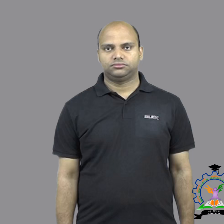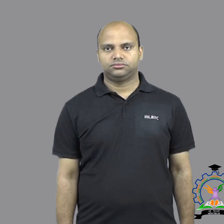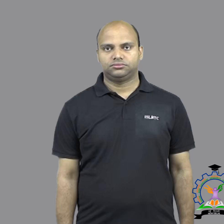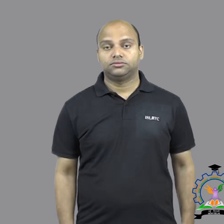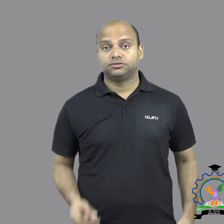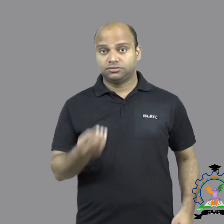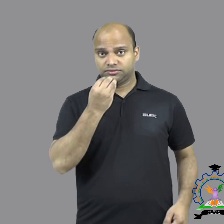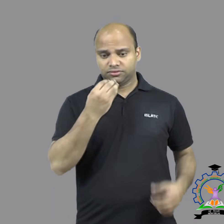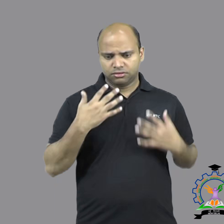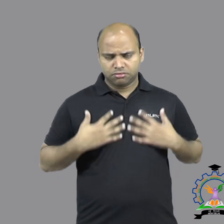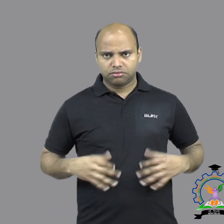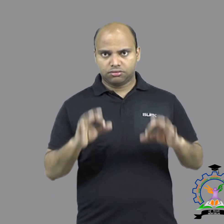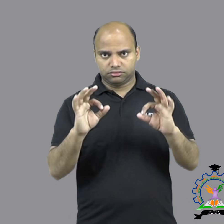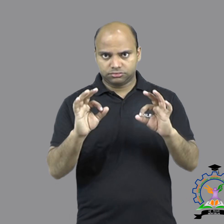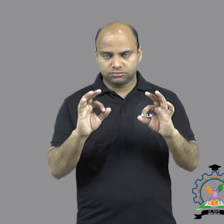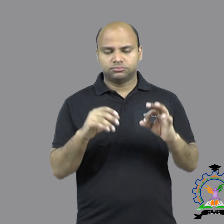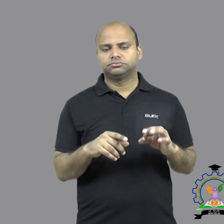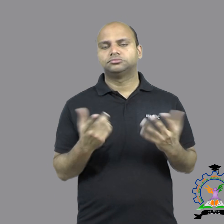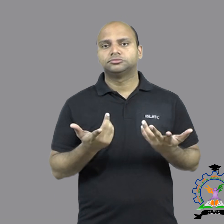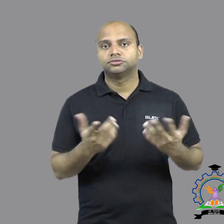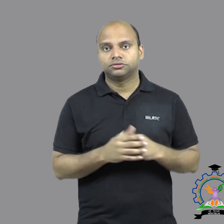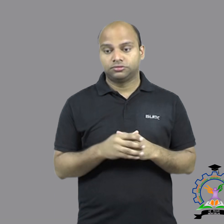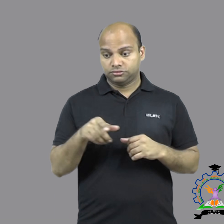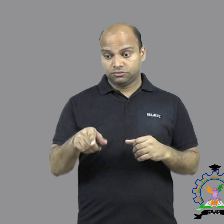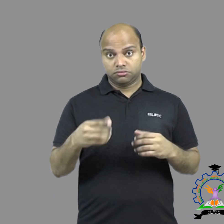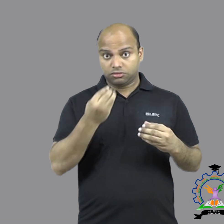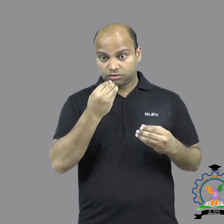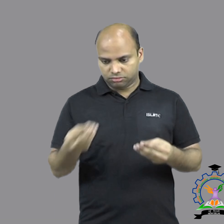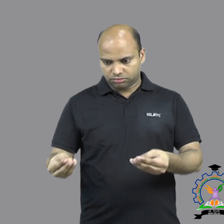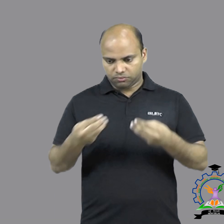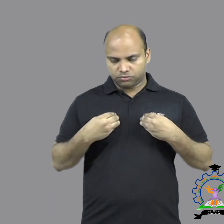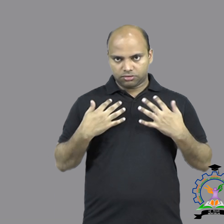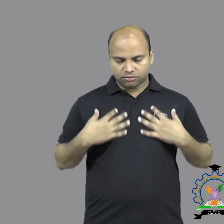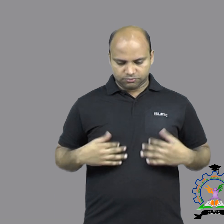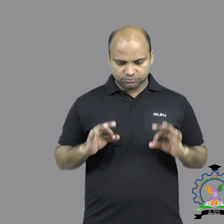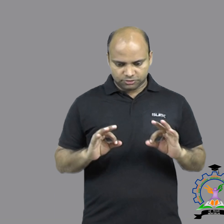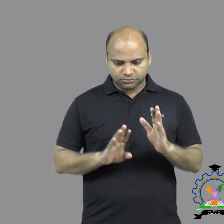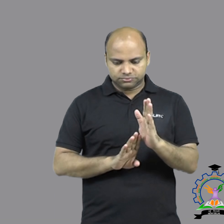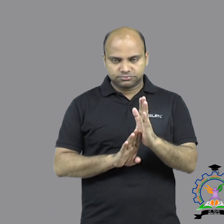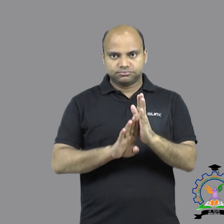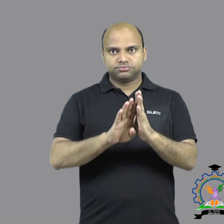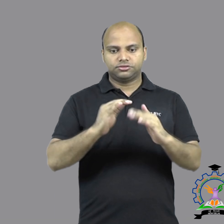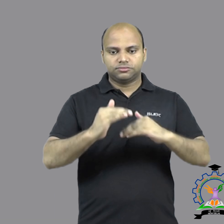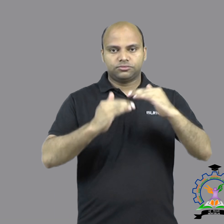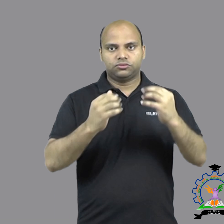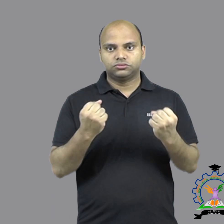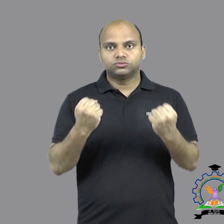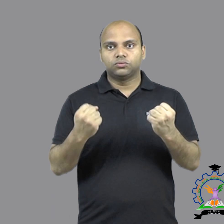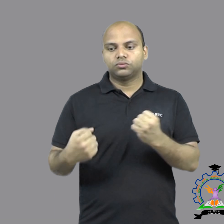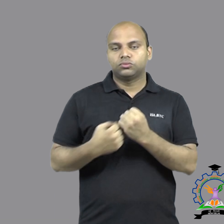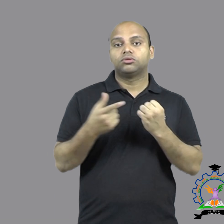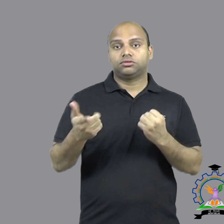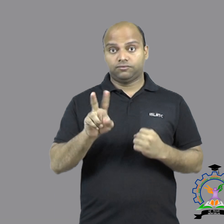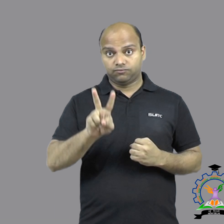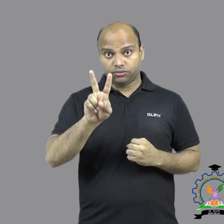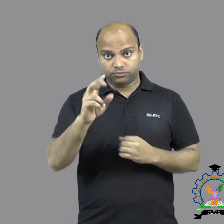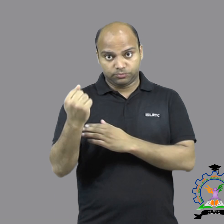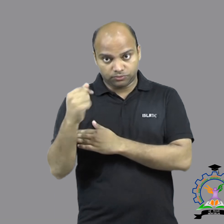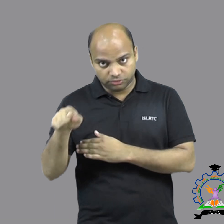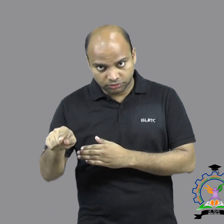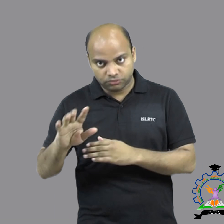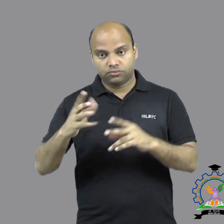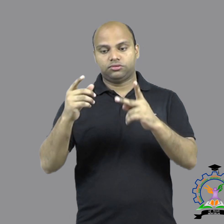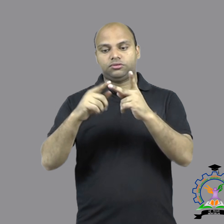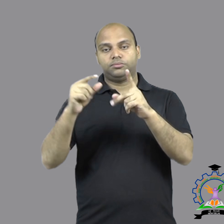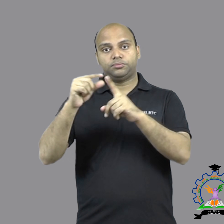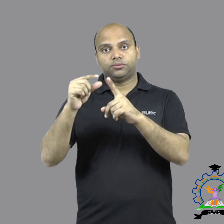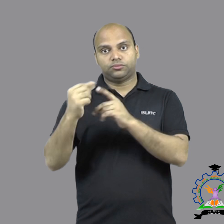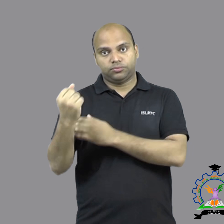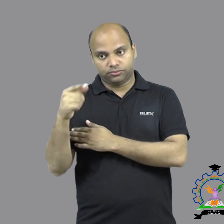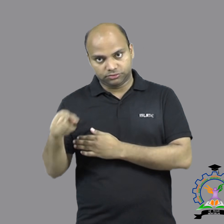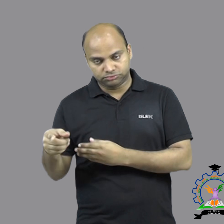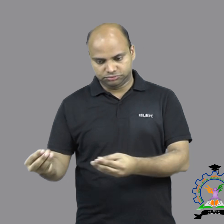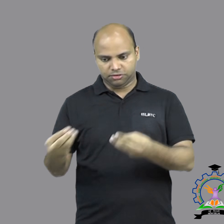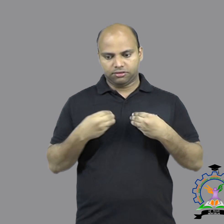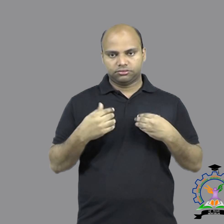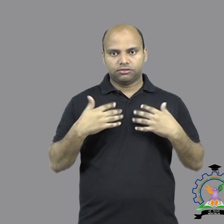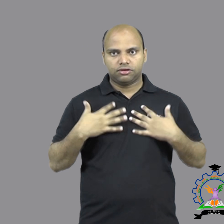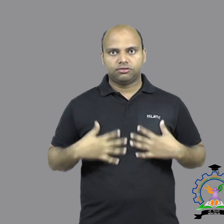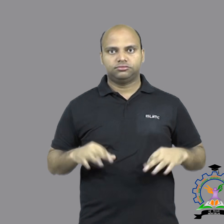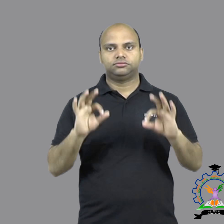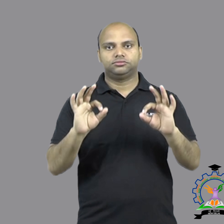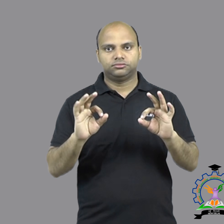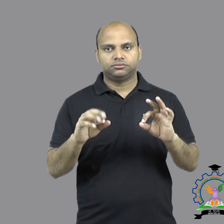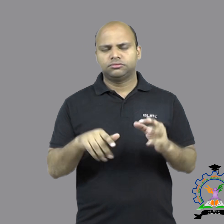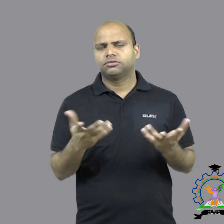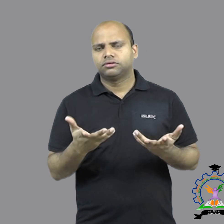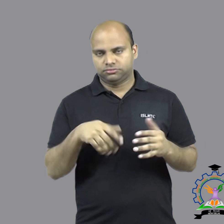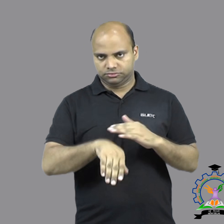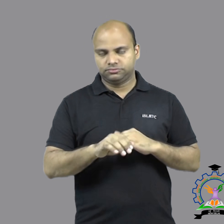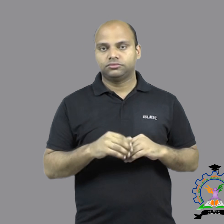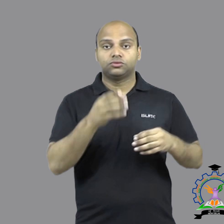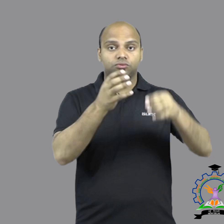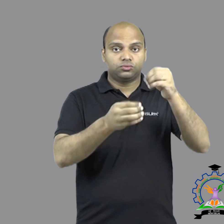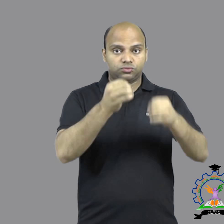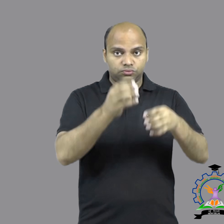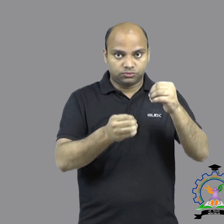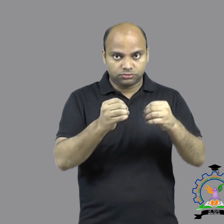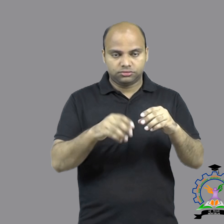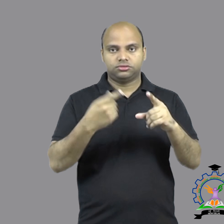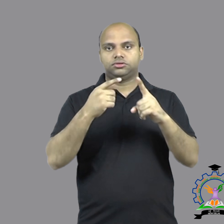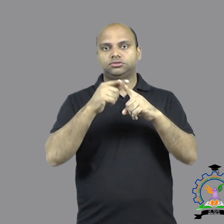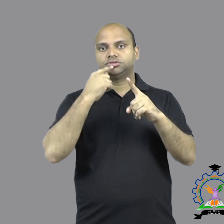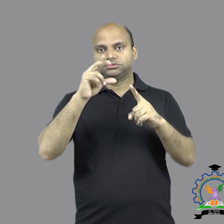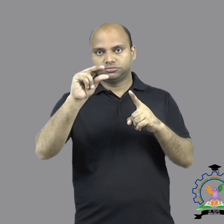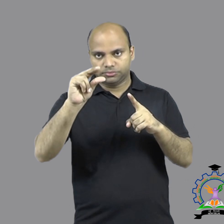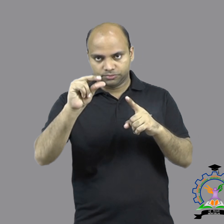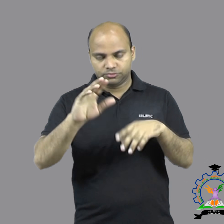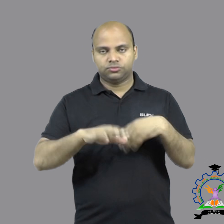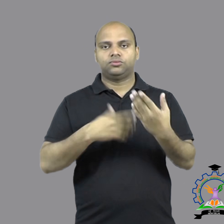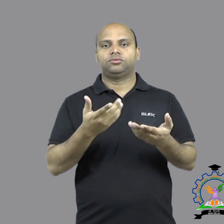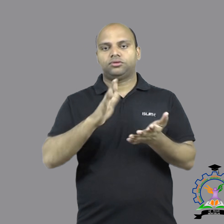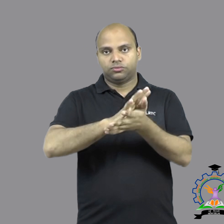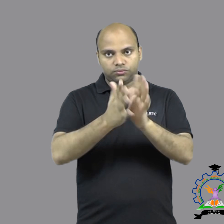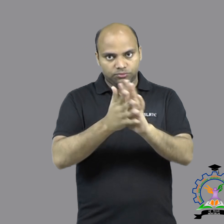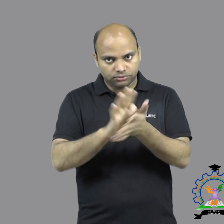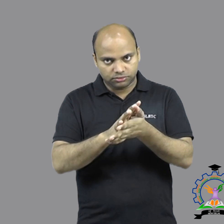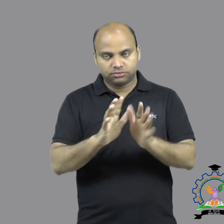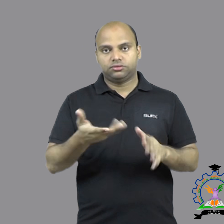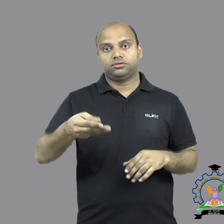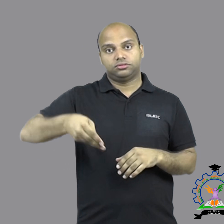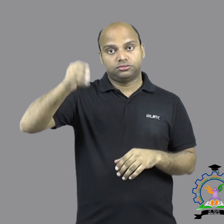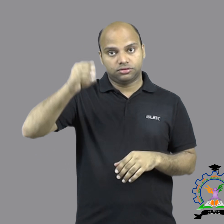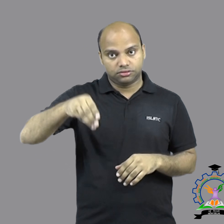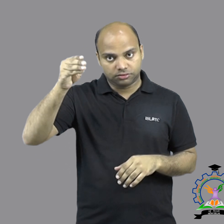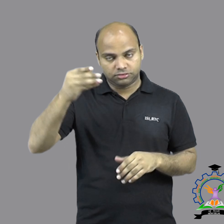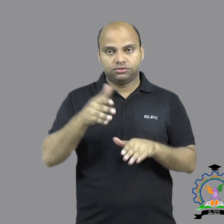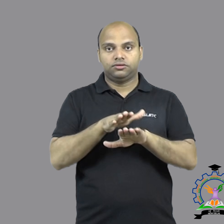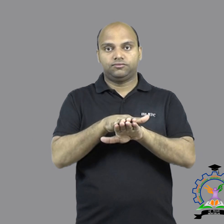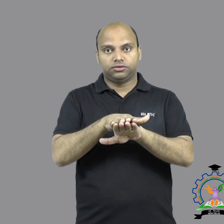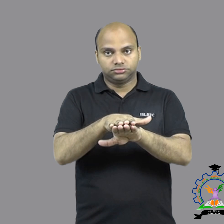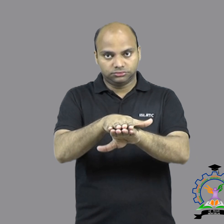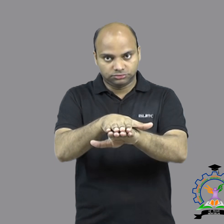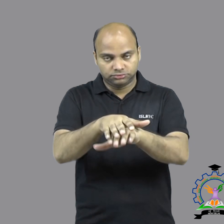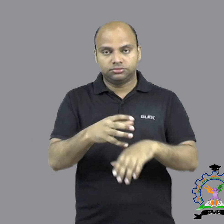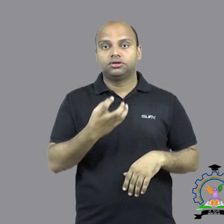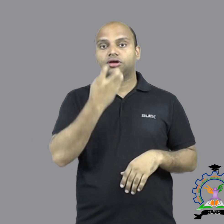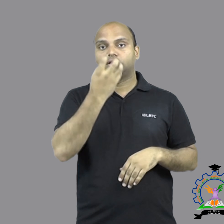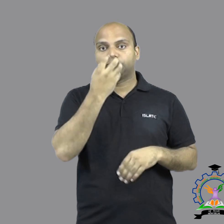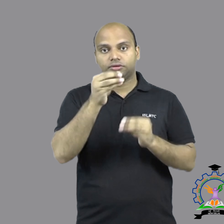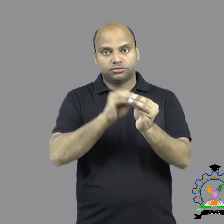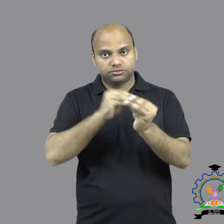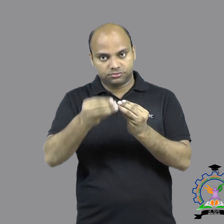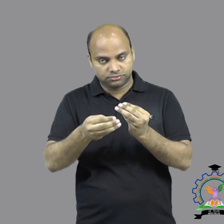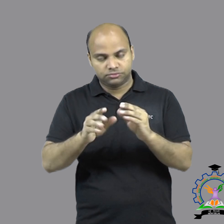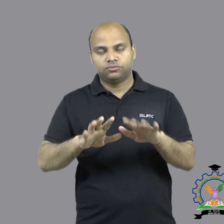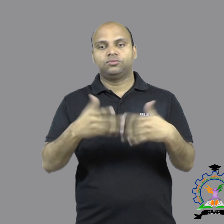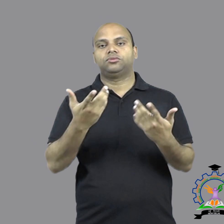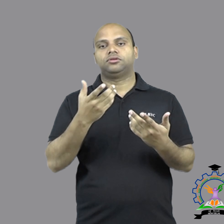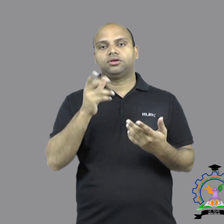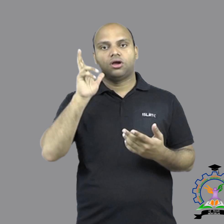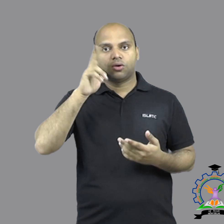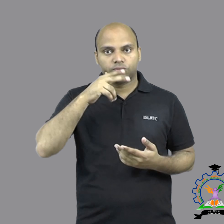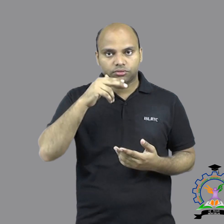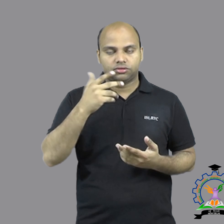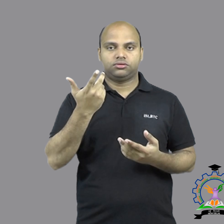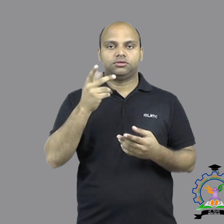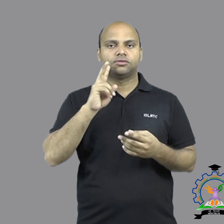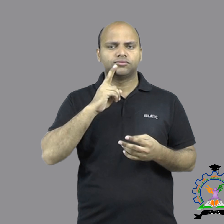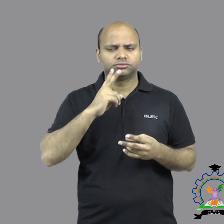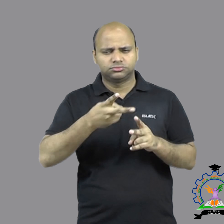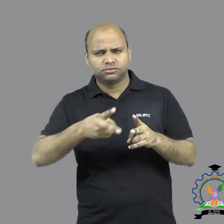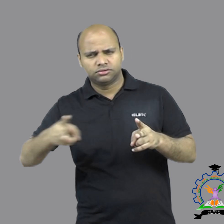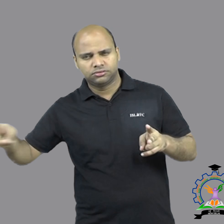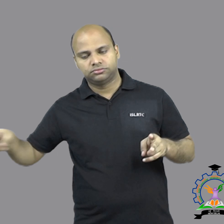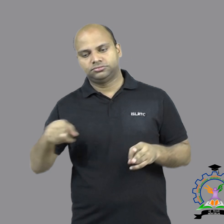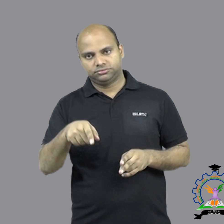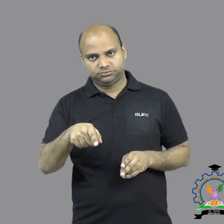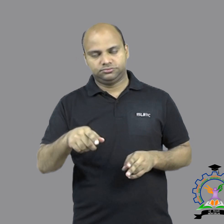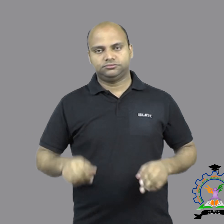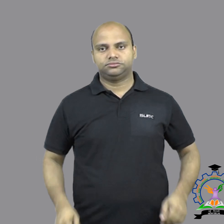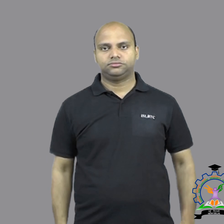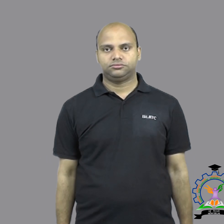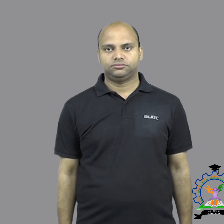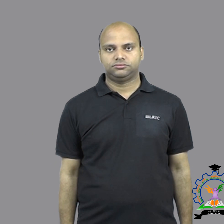Health Food